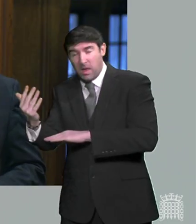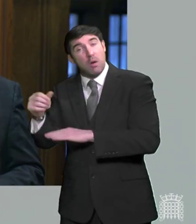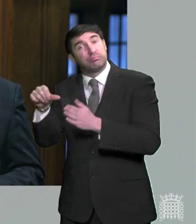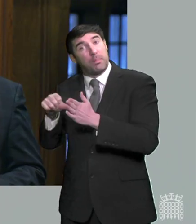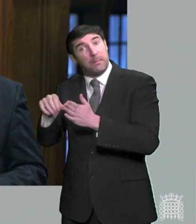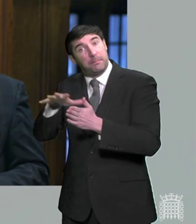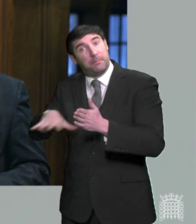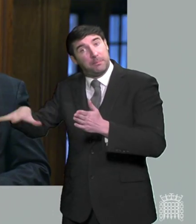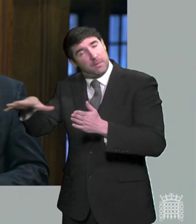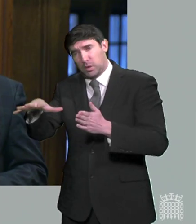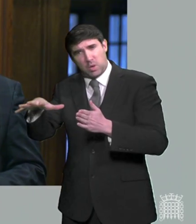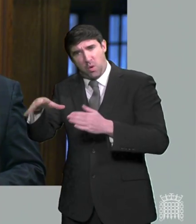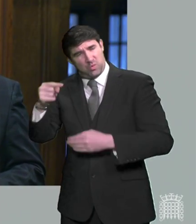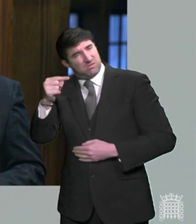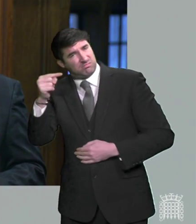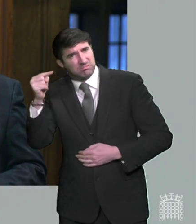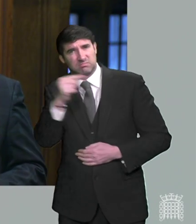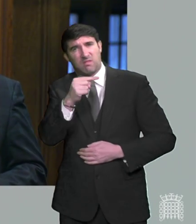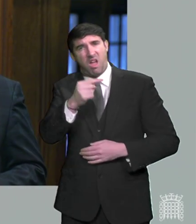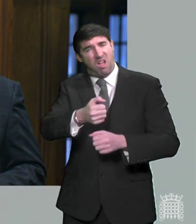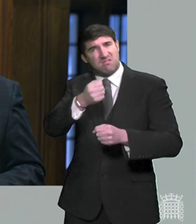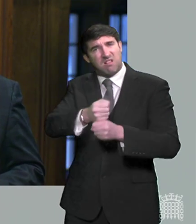Is it not the case that this Government have pushed them to their